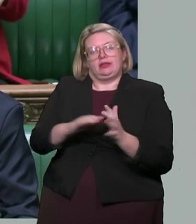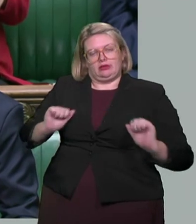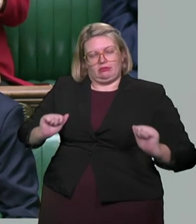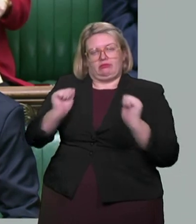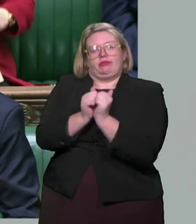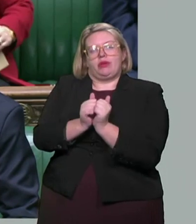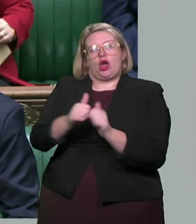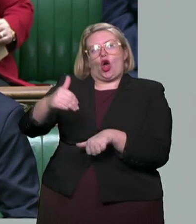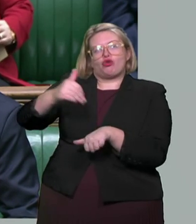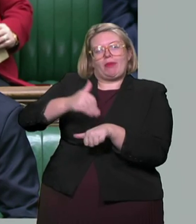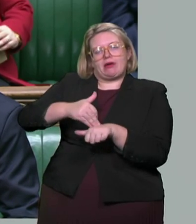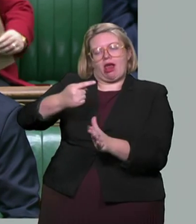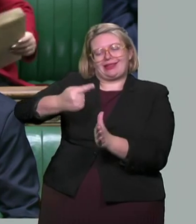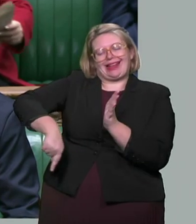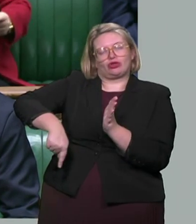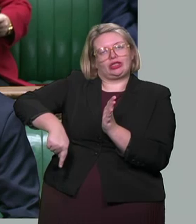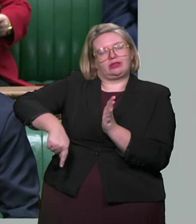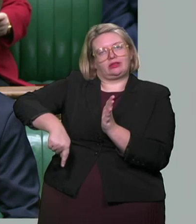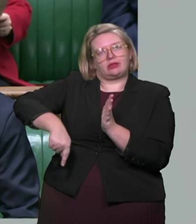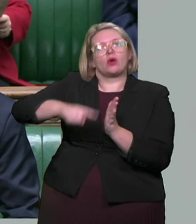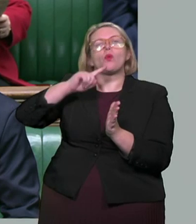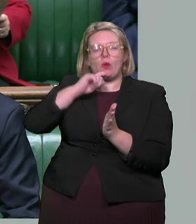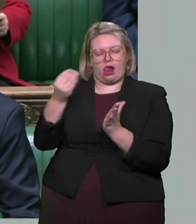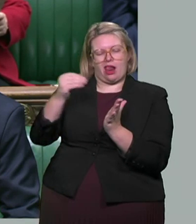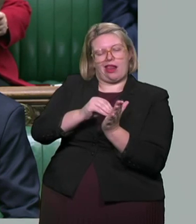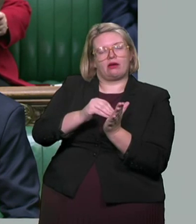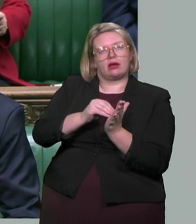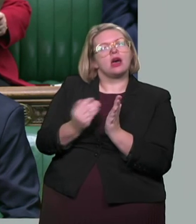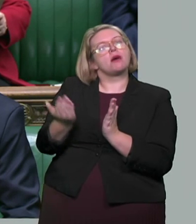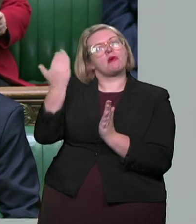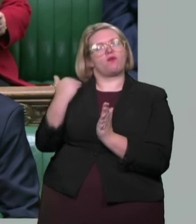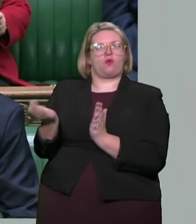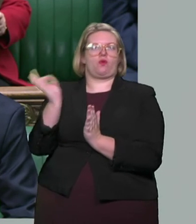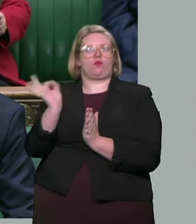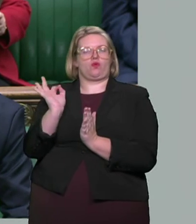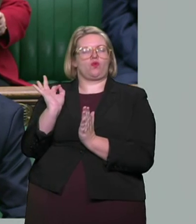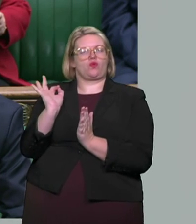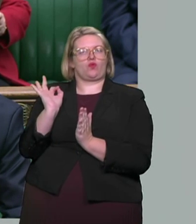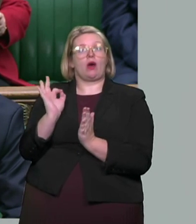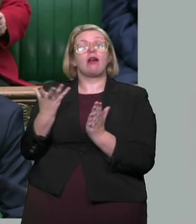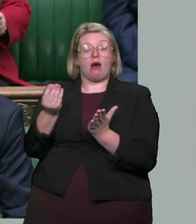At the moment, they are a fallback position at the discretion of the Minister.